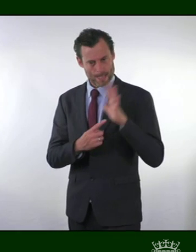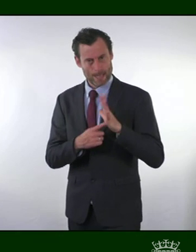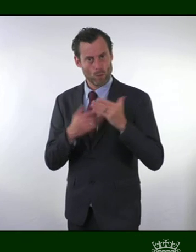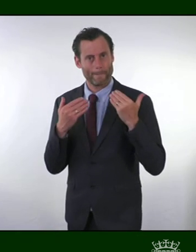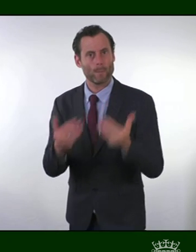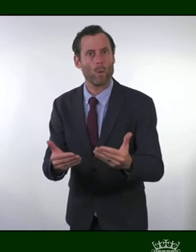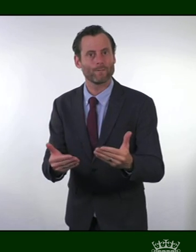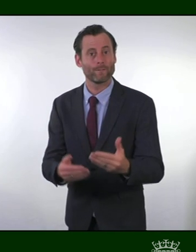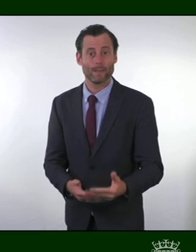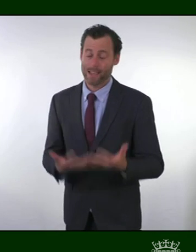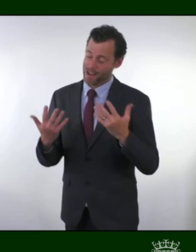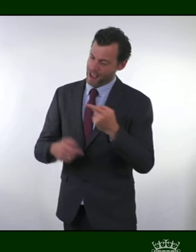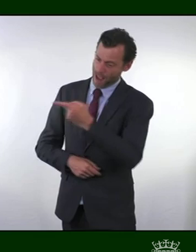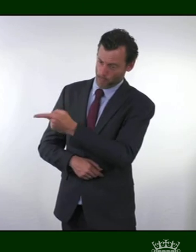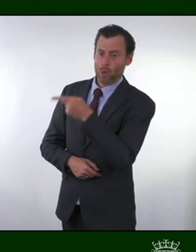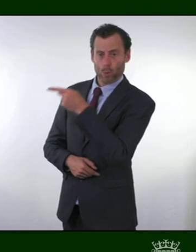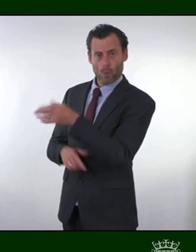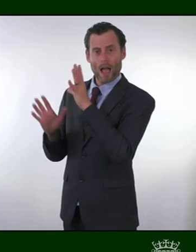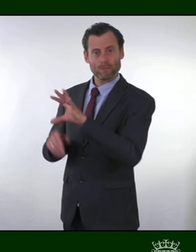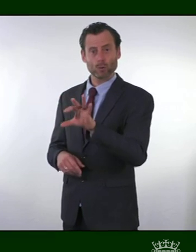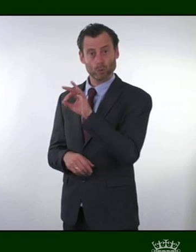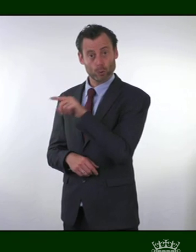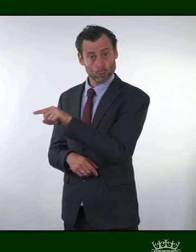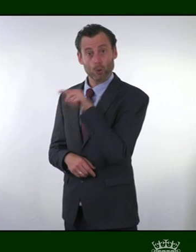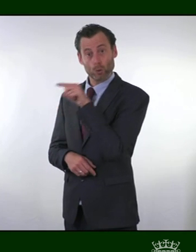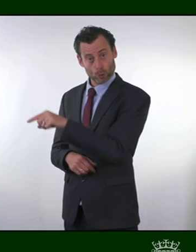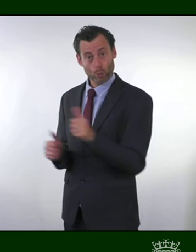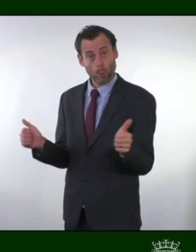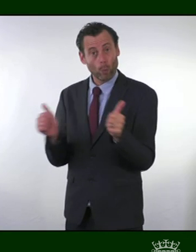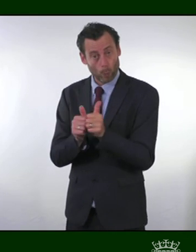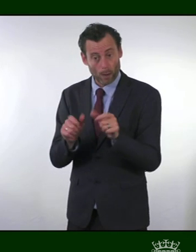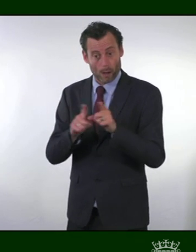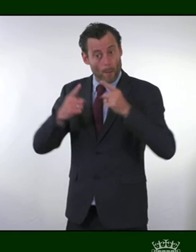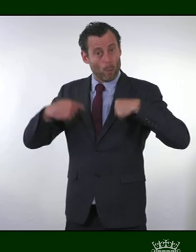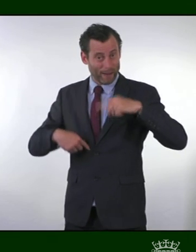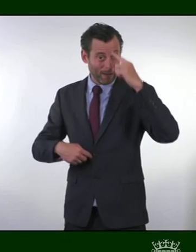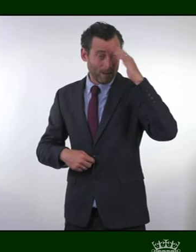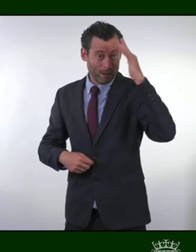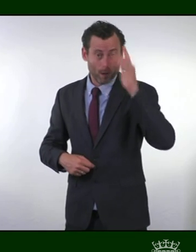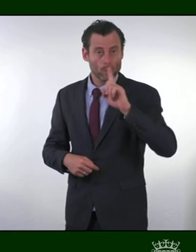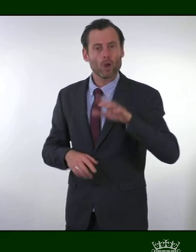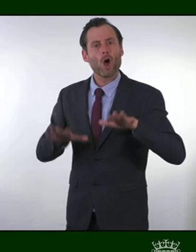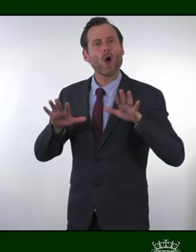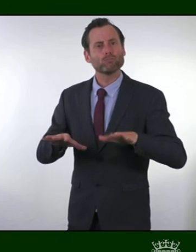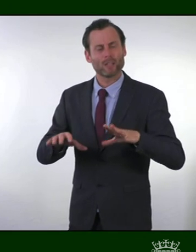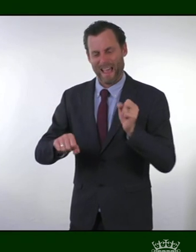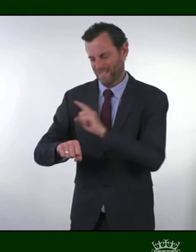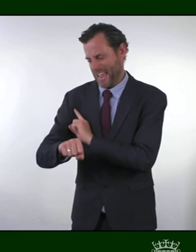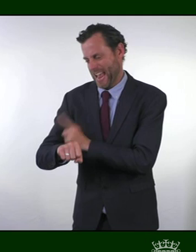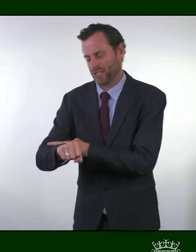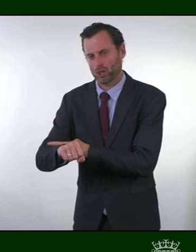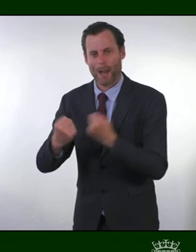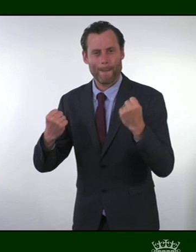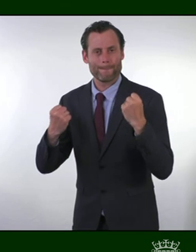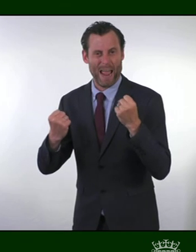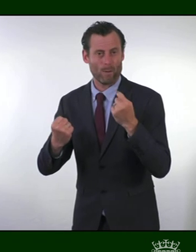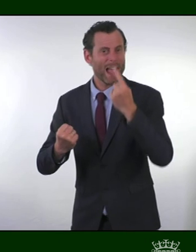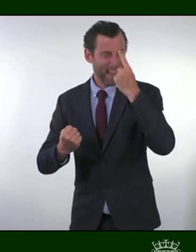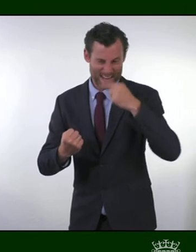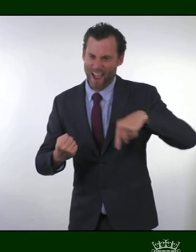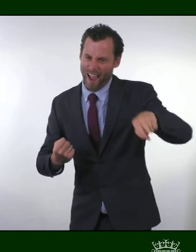Now, Labour Members must choose. Do they believe, as we do, that Britain has the energy and power to bounce back?